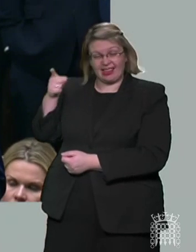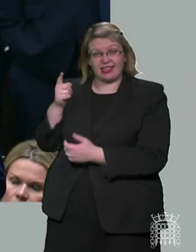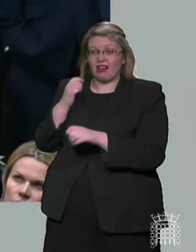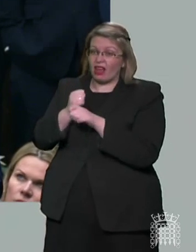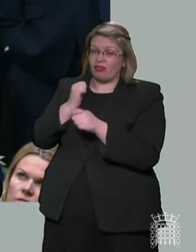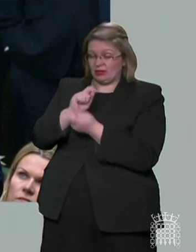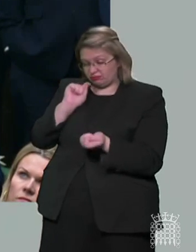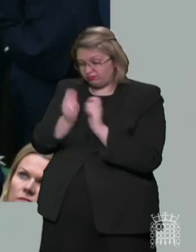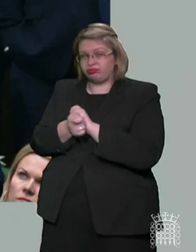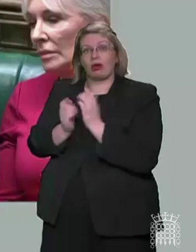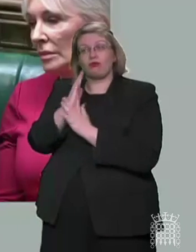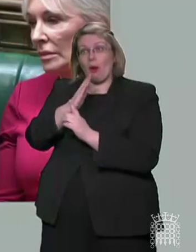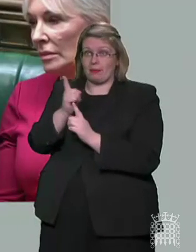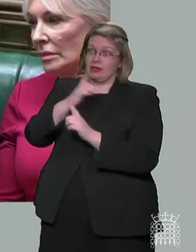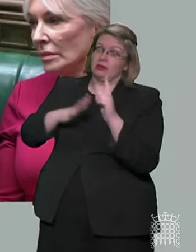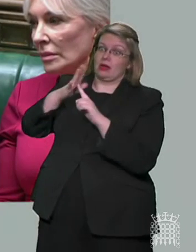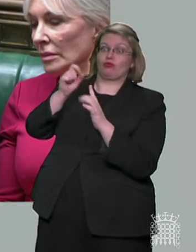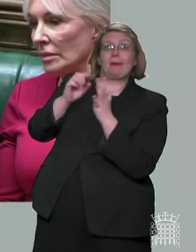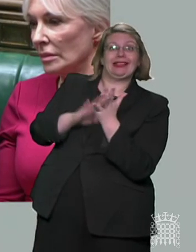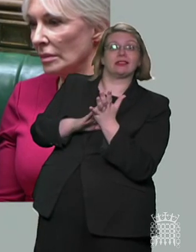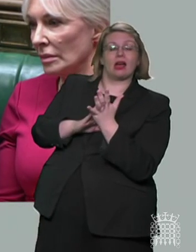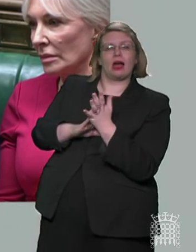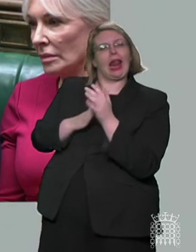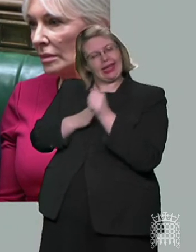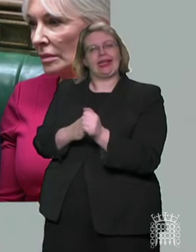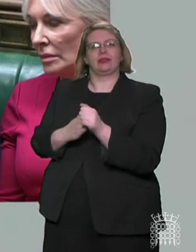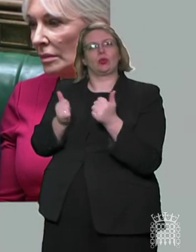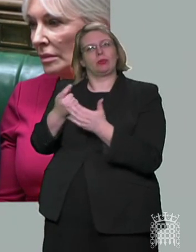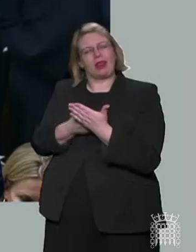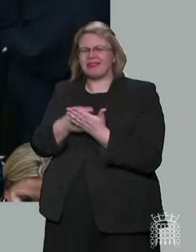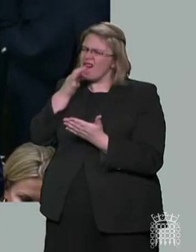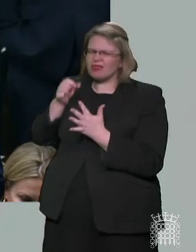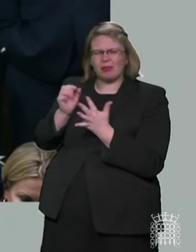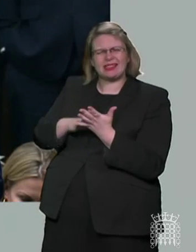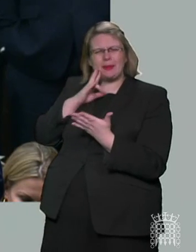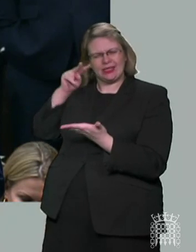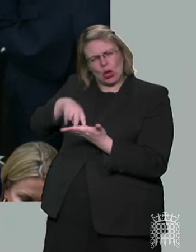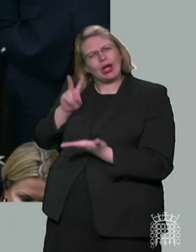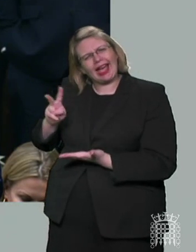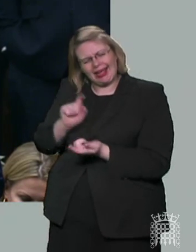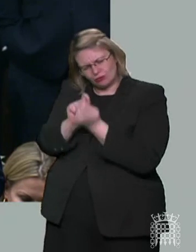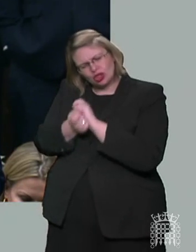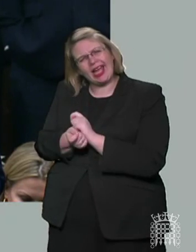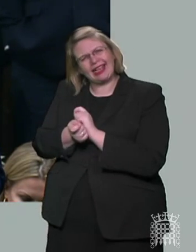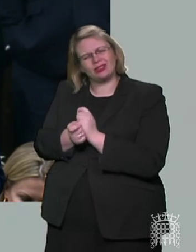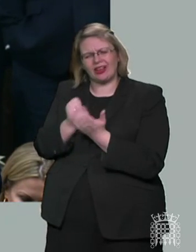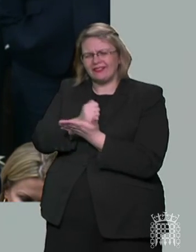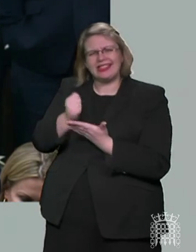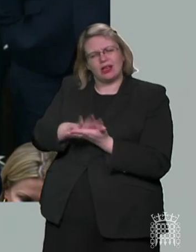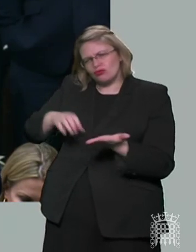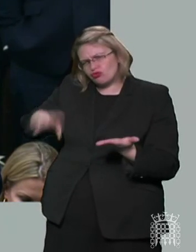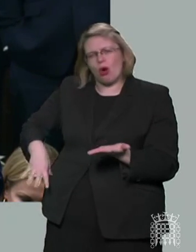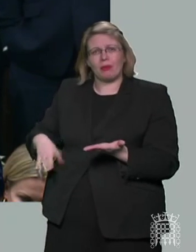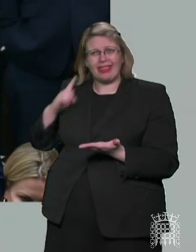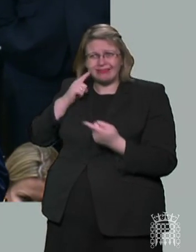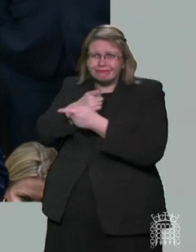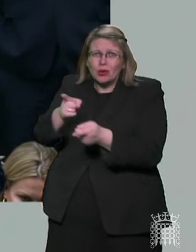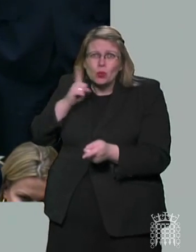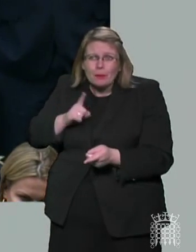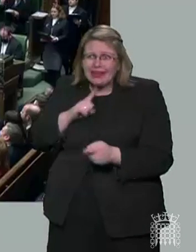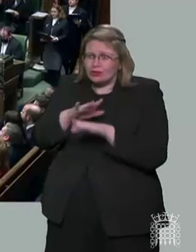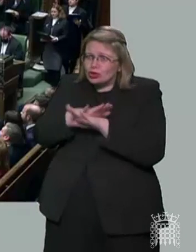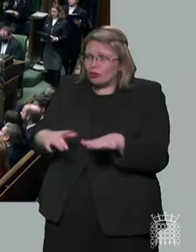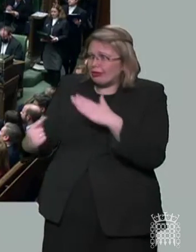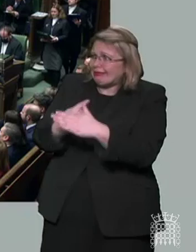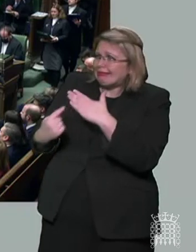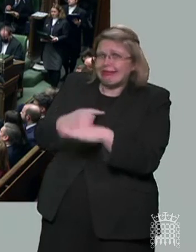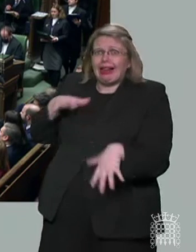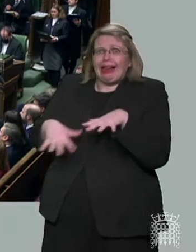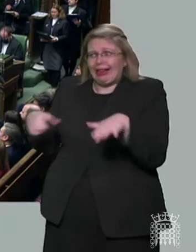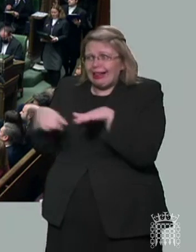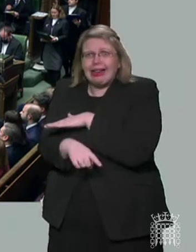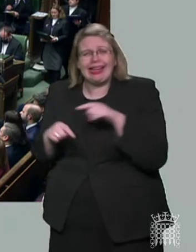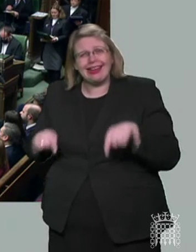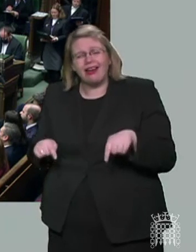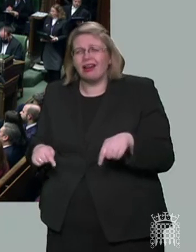I urge him to look again at resetting our policy and taking control of a more humane approach to those women and men fleeing from Ukraine.